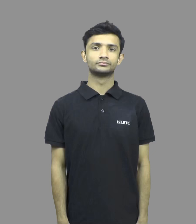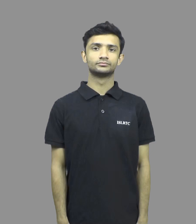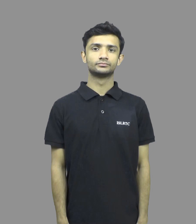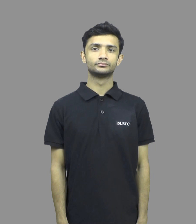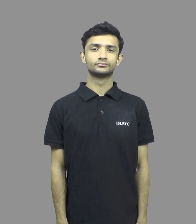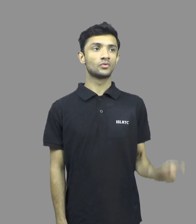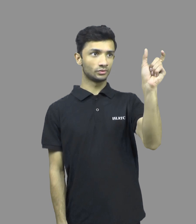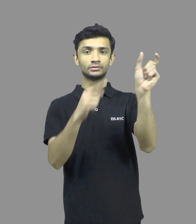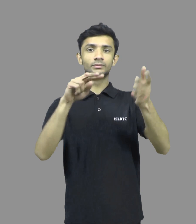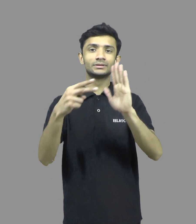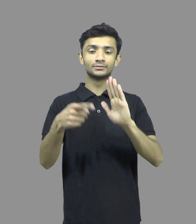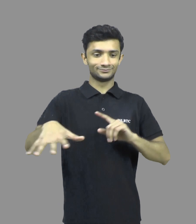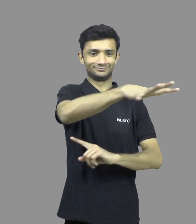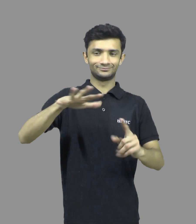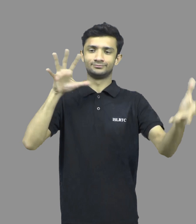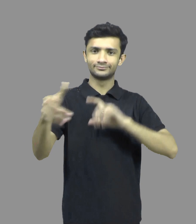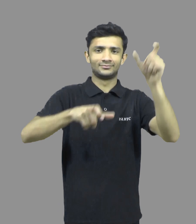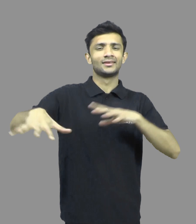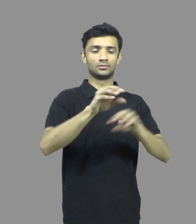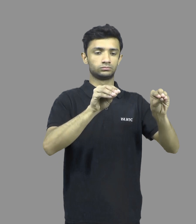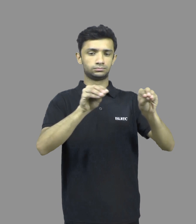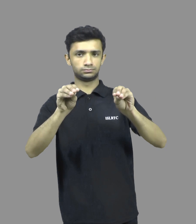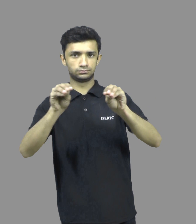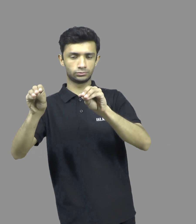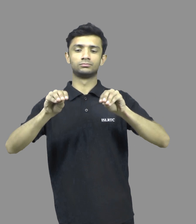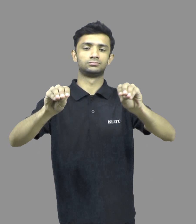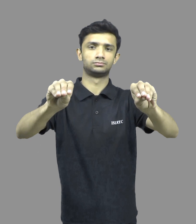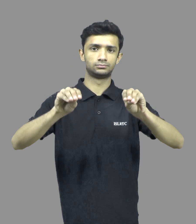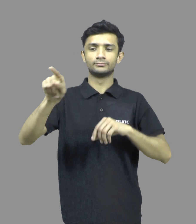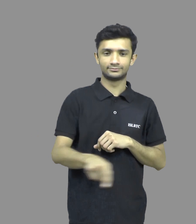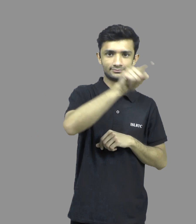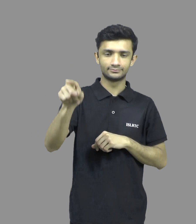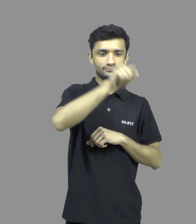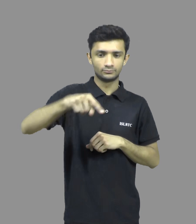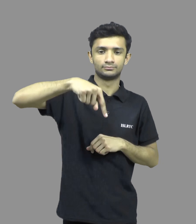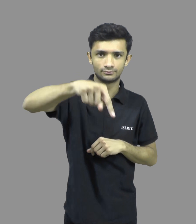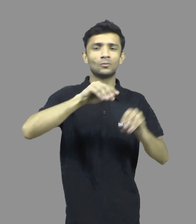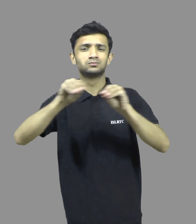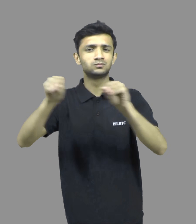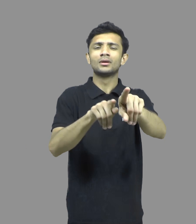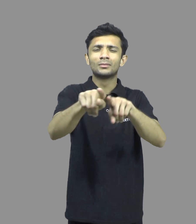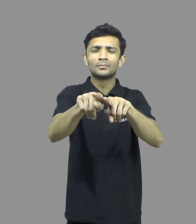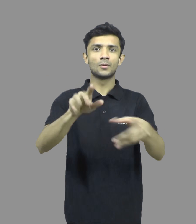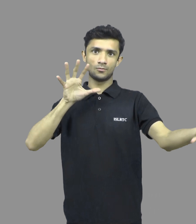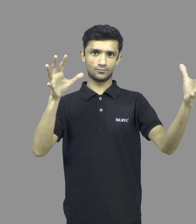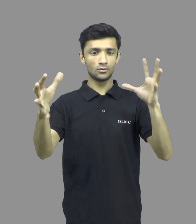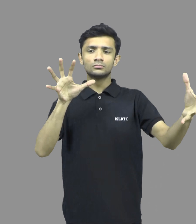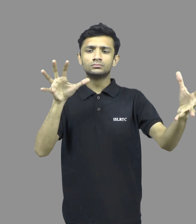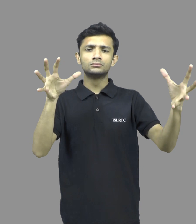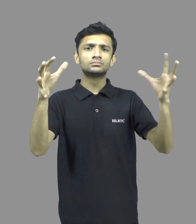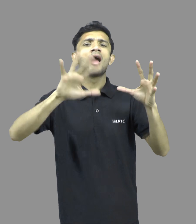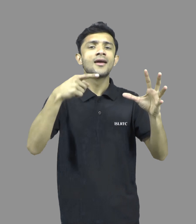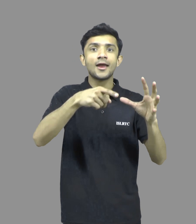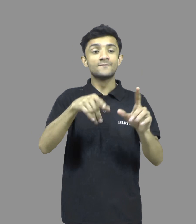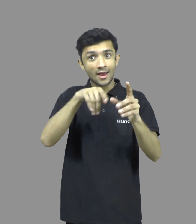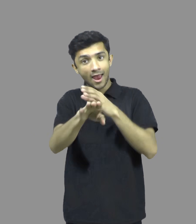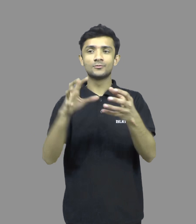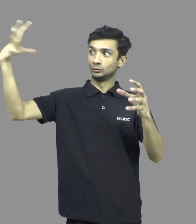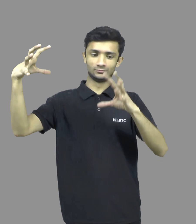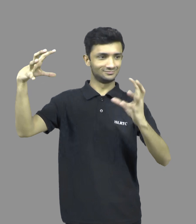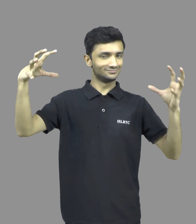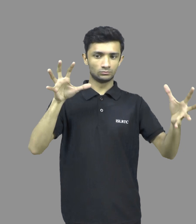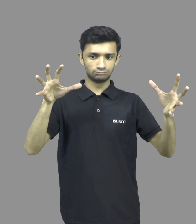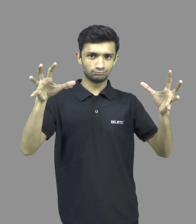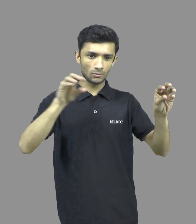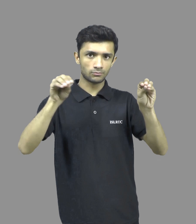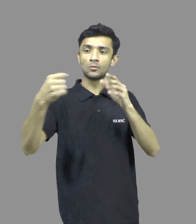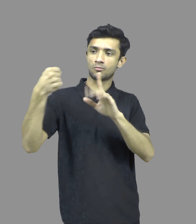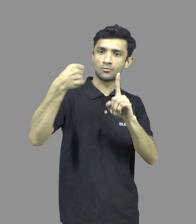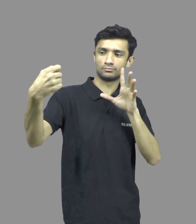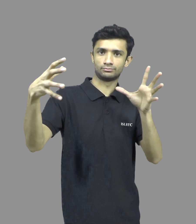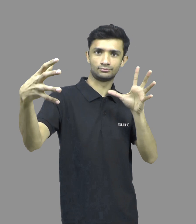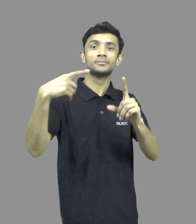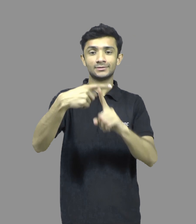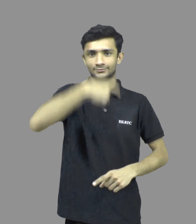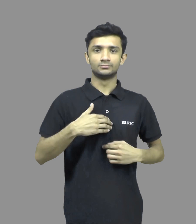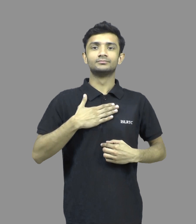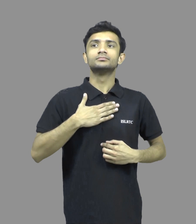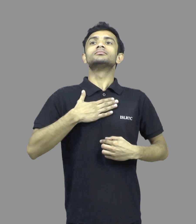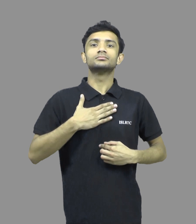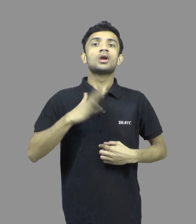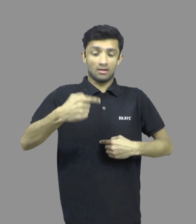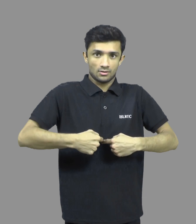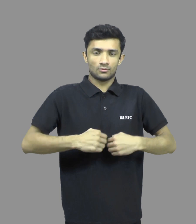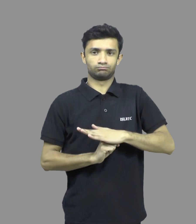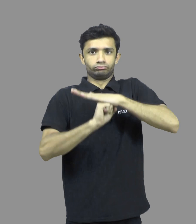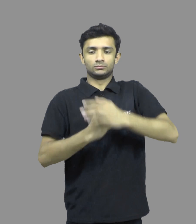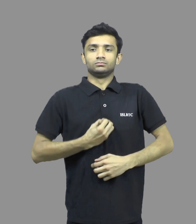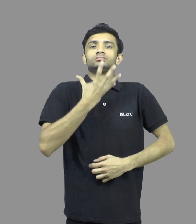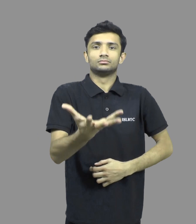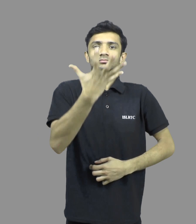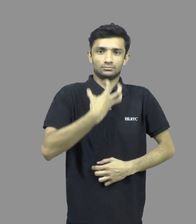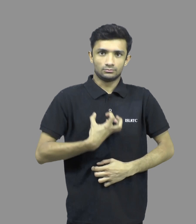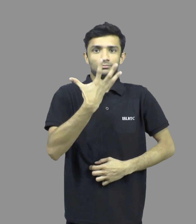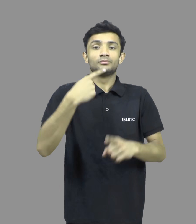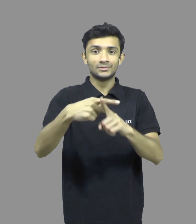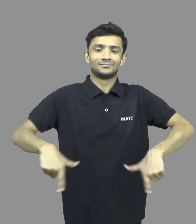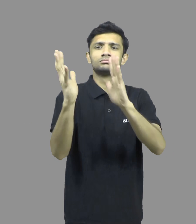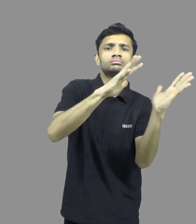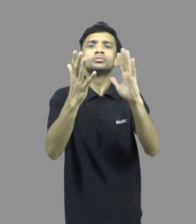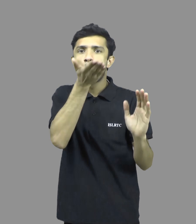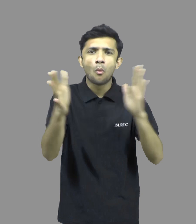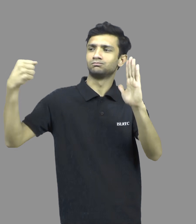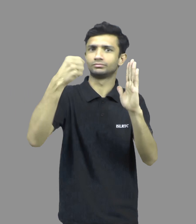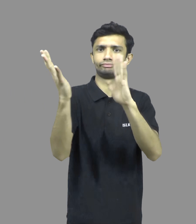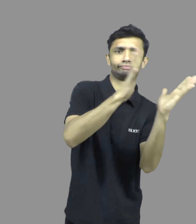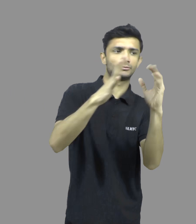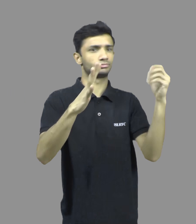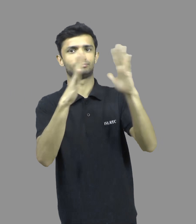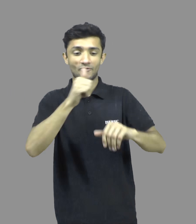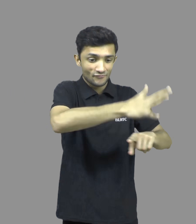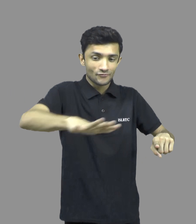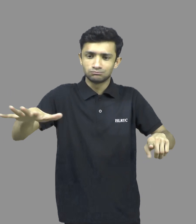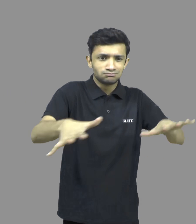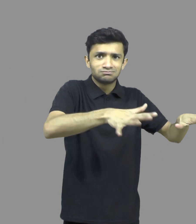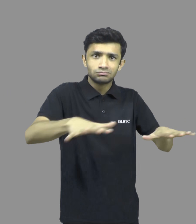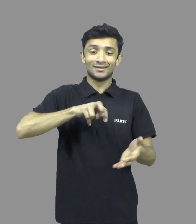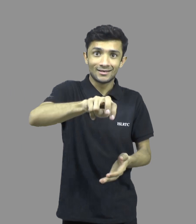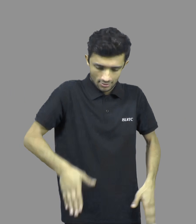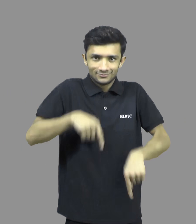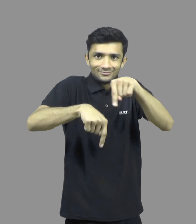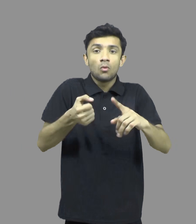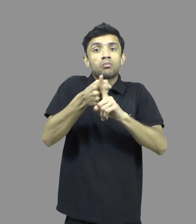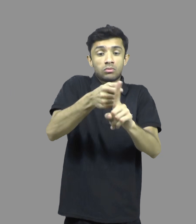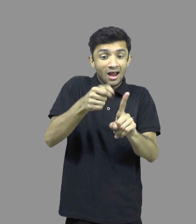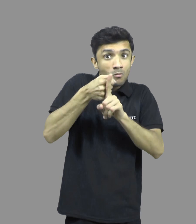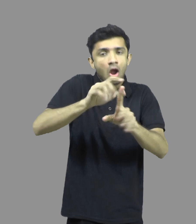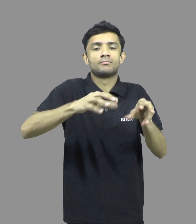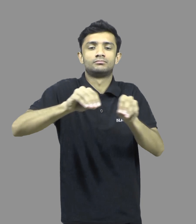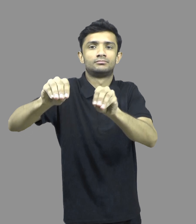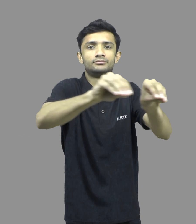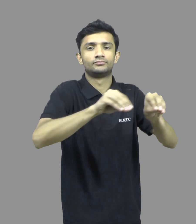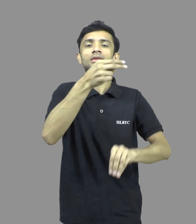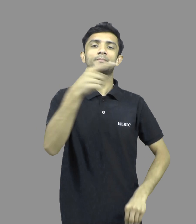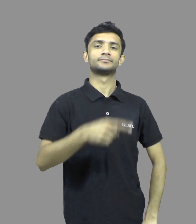Motion